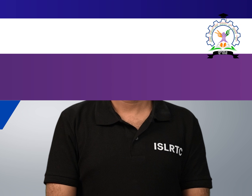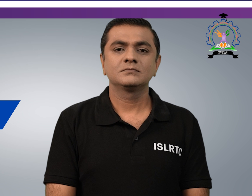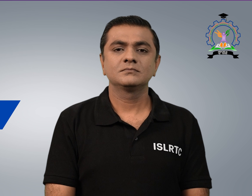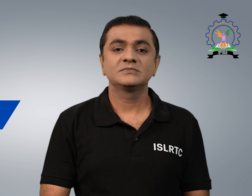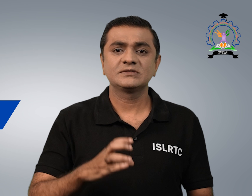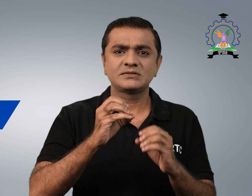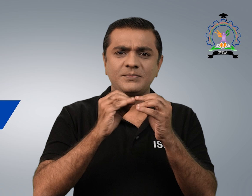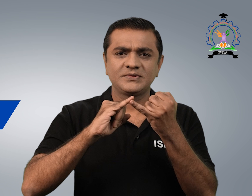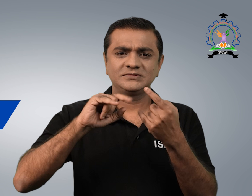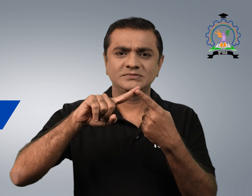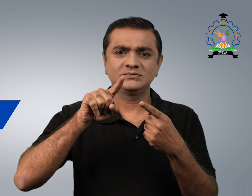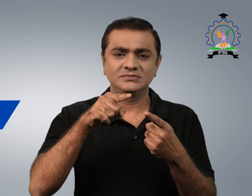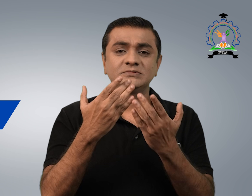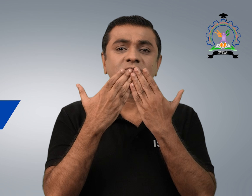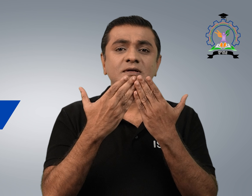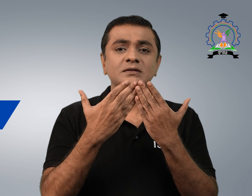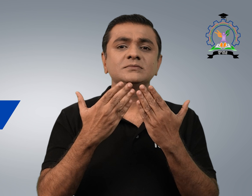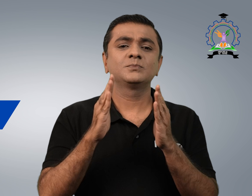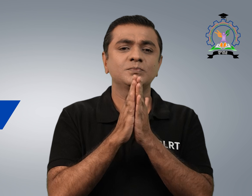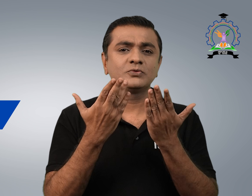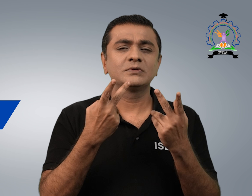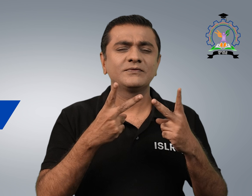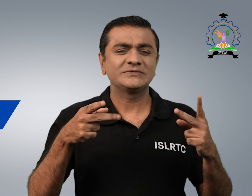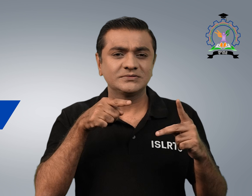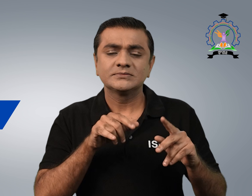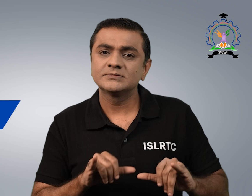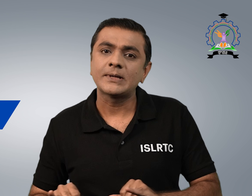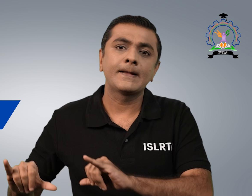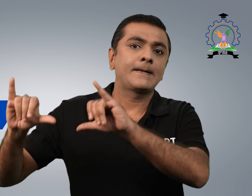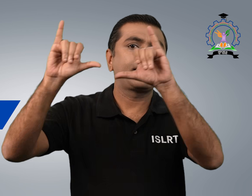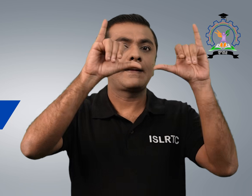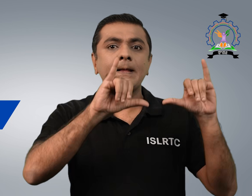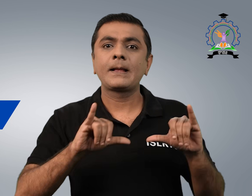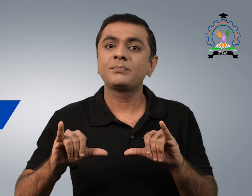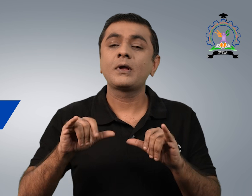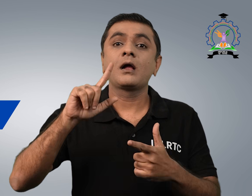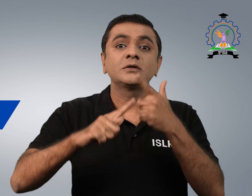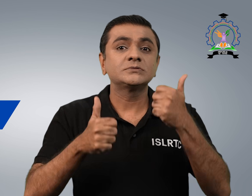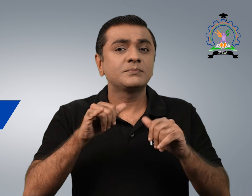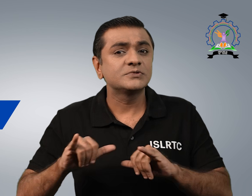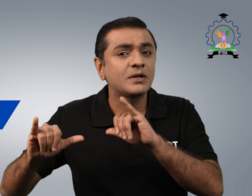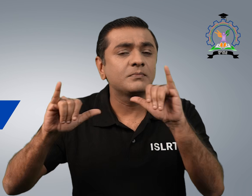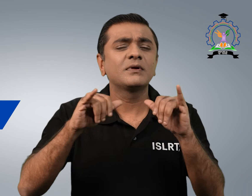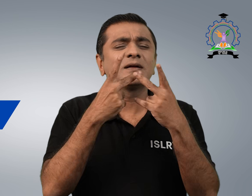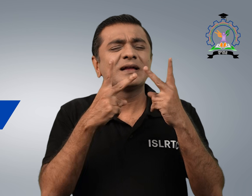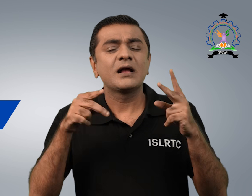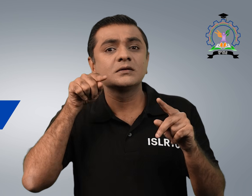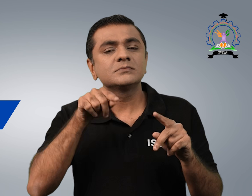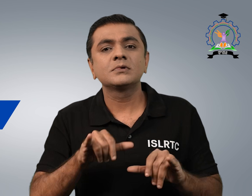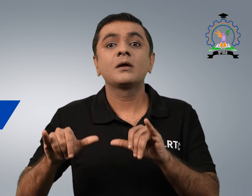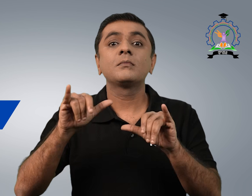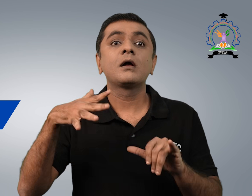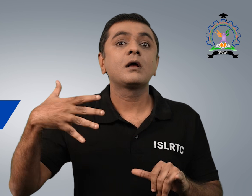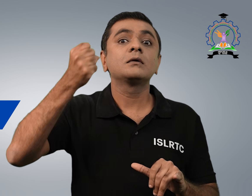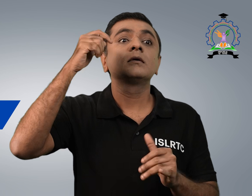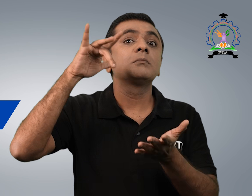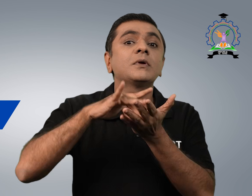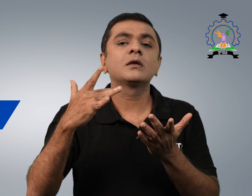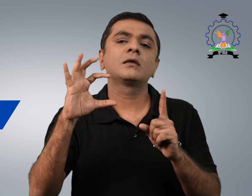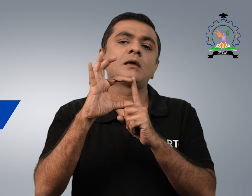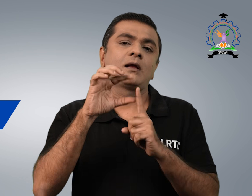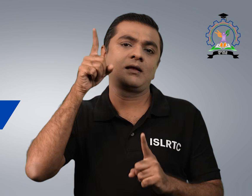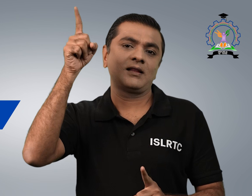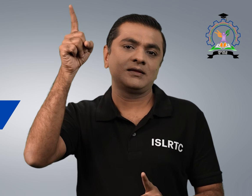CBSE is an educational board that sets standardized curriculum and examination across India.